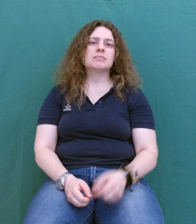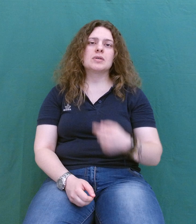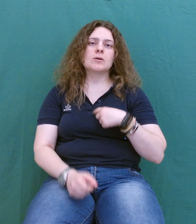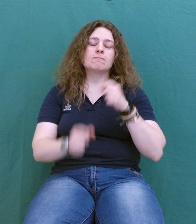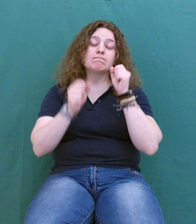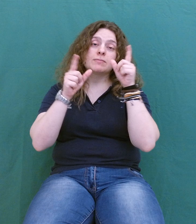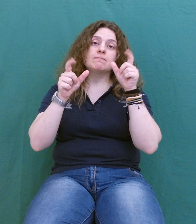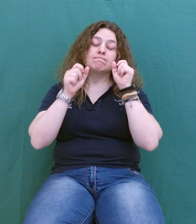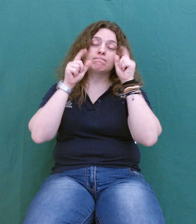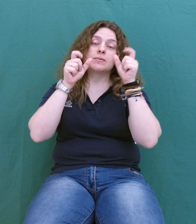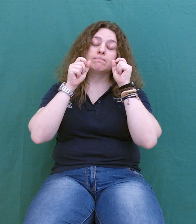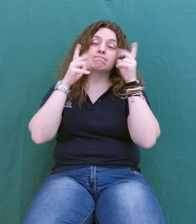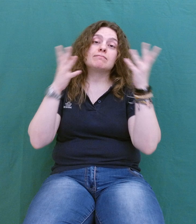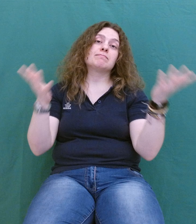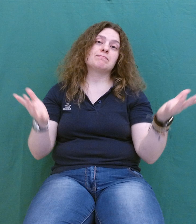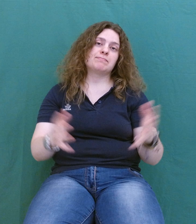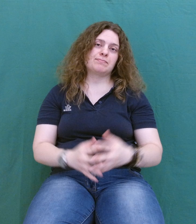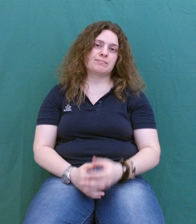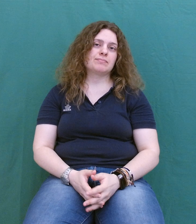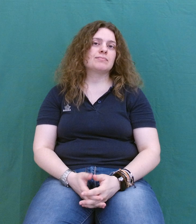ΕΓΩ ΞΥΠΝΑΩ (ΠΟΛΛΕΣ ΦΟΡΕΣ)